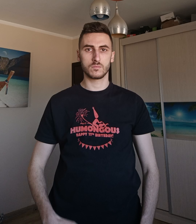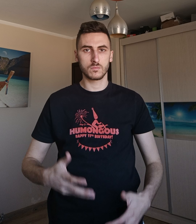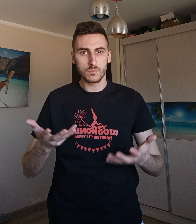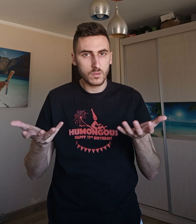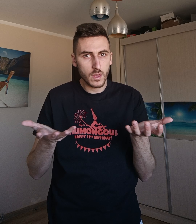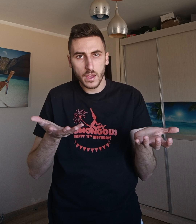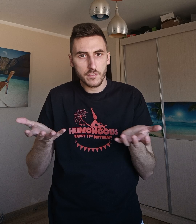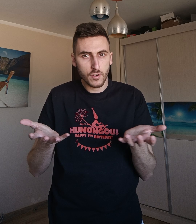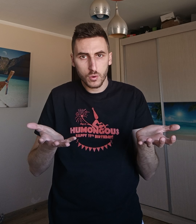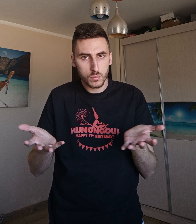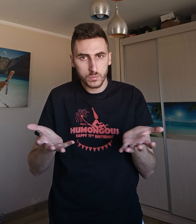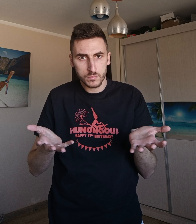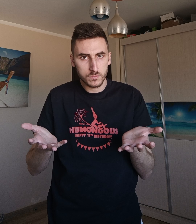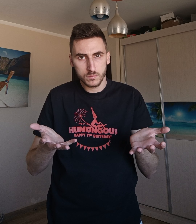איפה